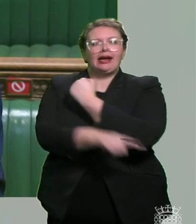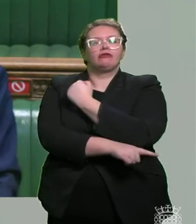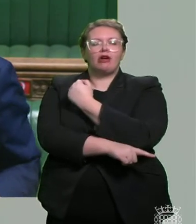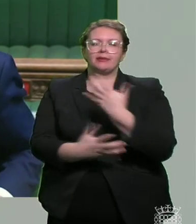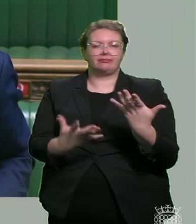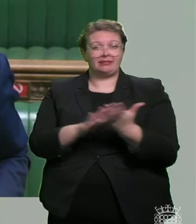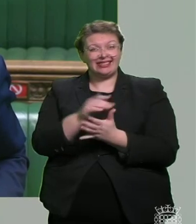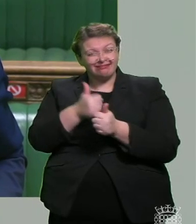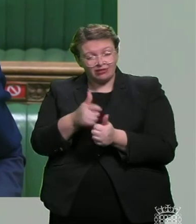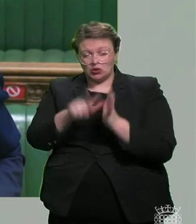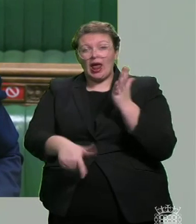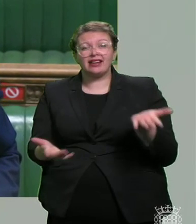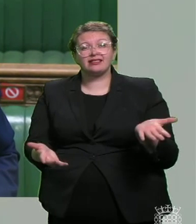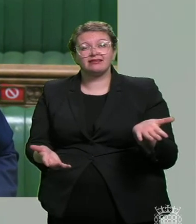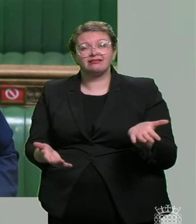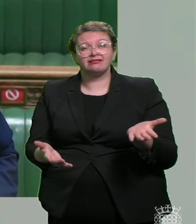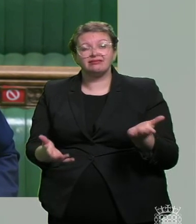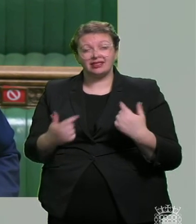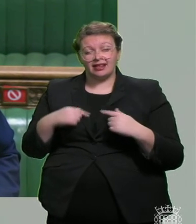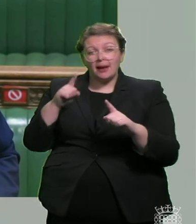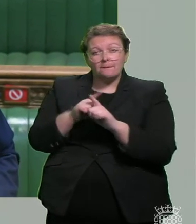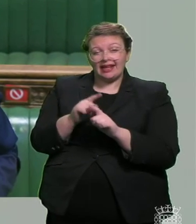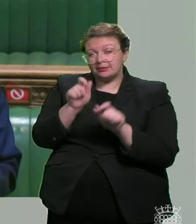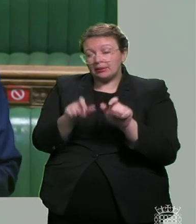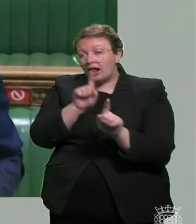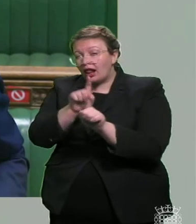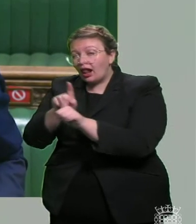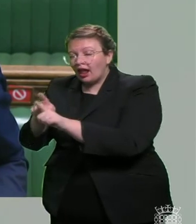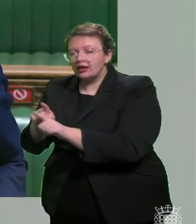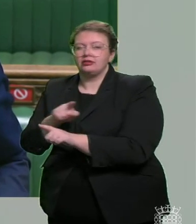Those leaseholders I spoke to had three very simple asks.